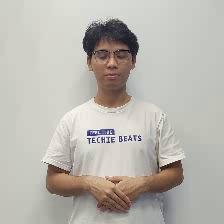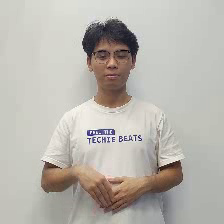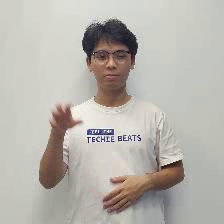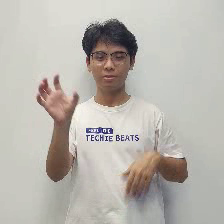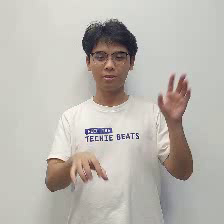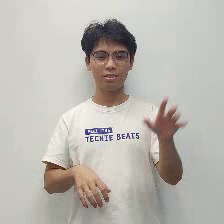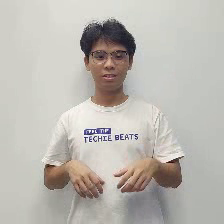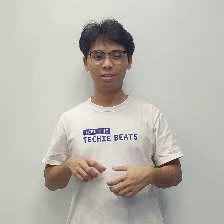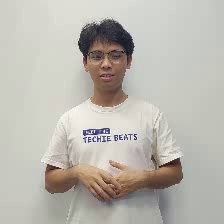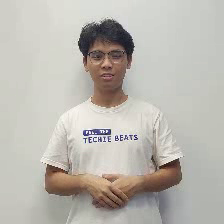Con gấu